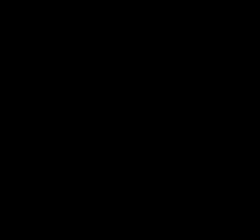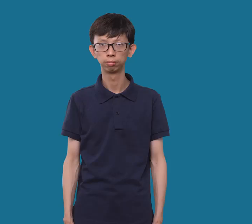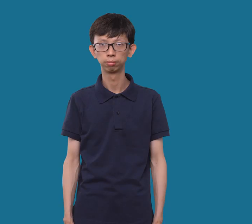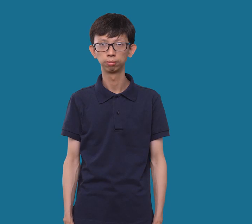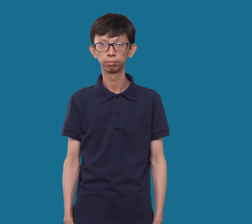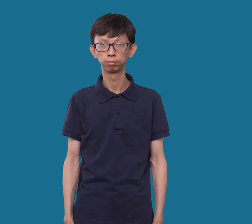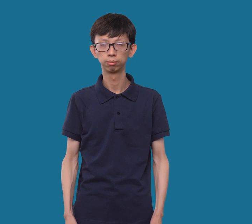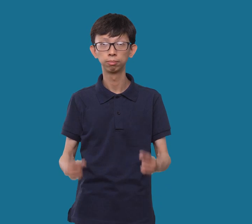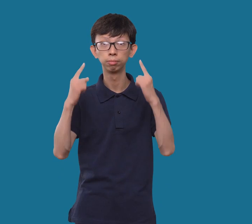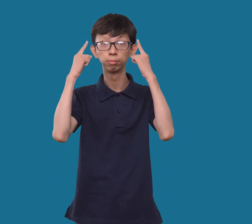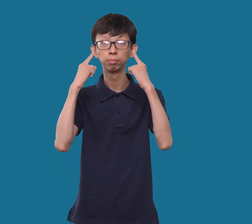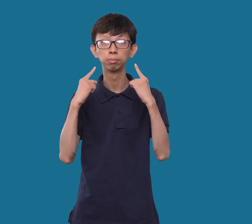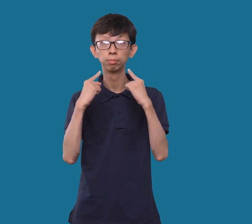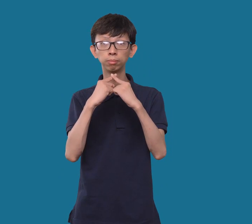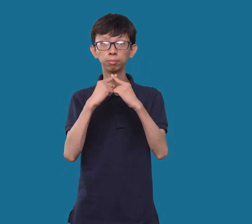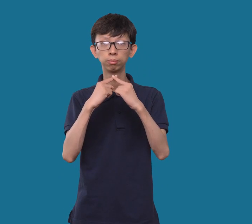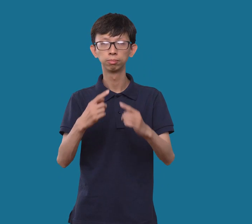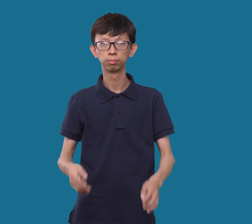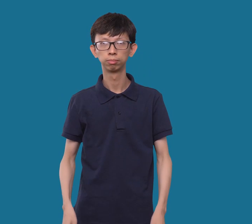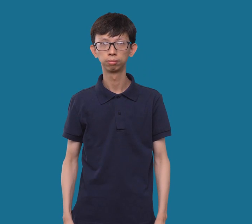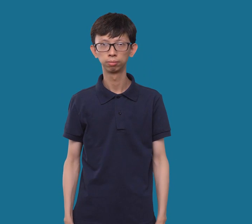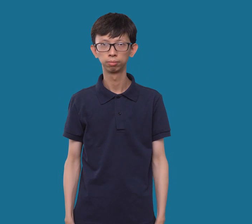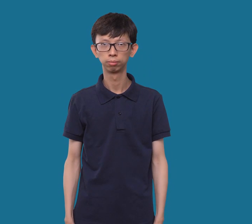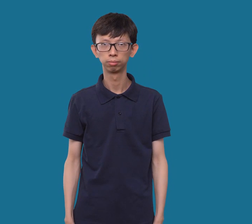mặt vuông